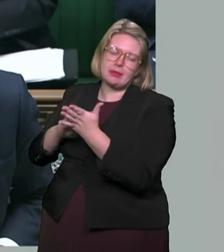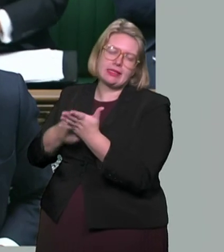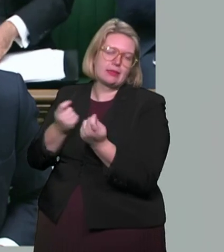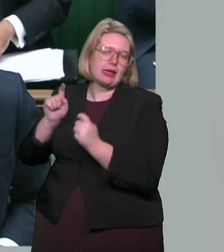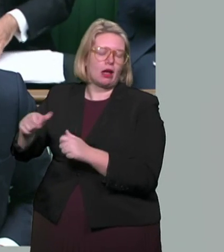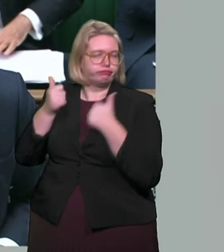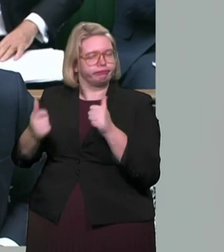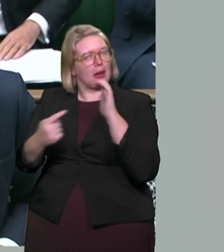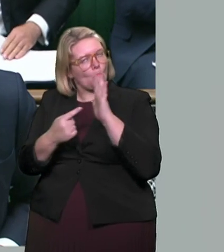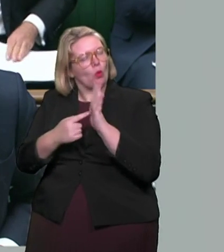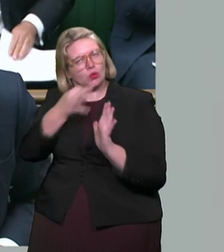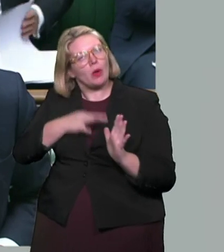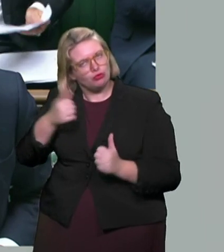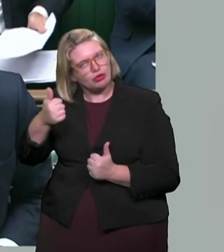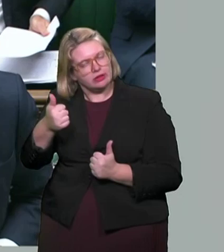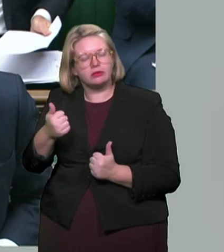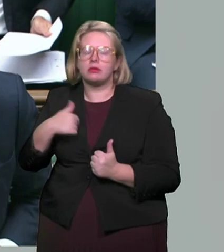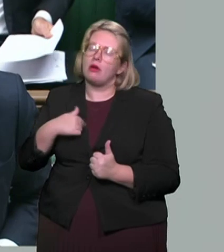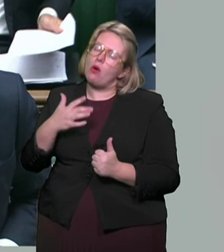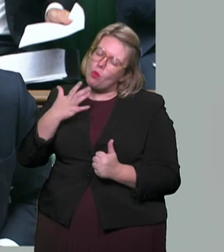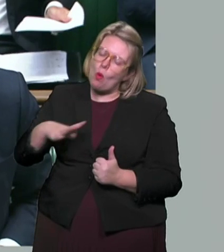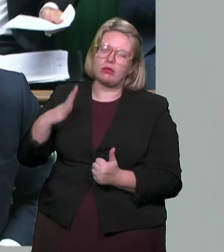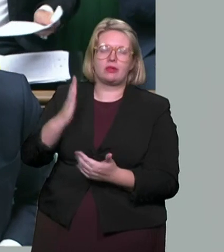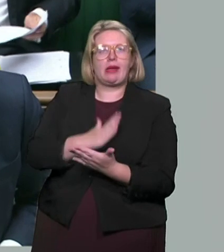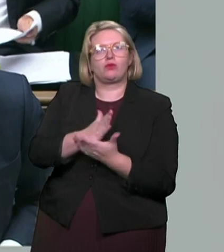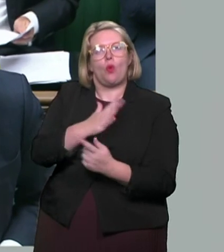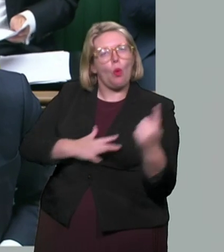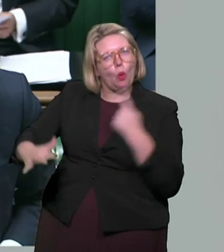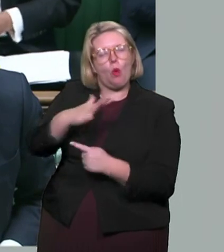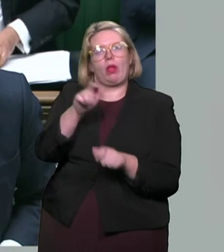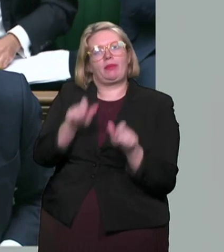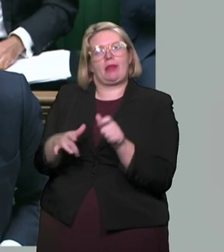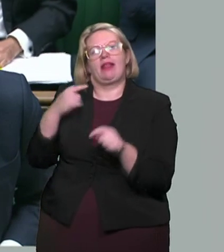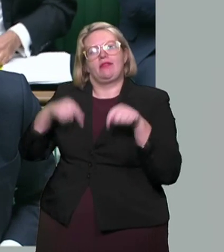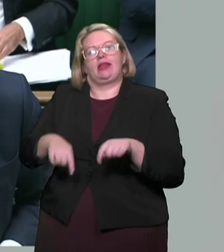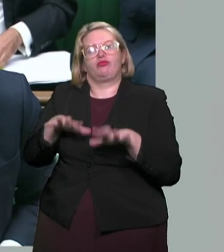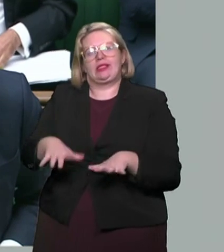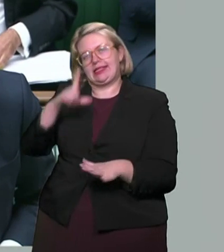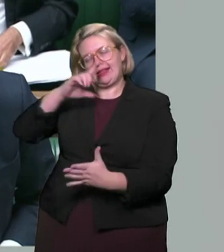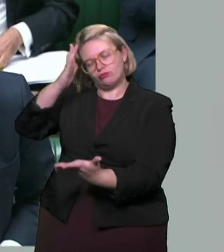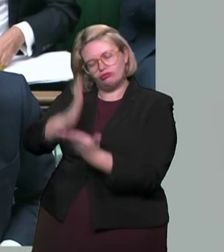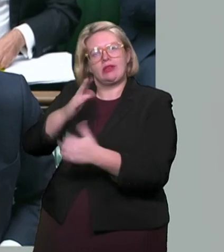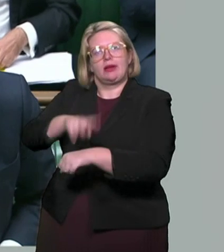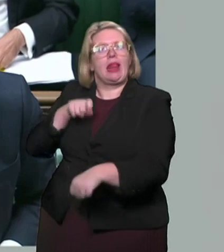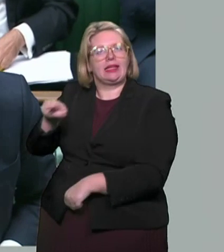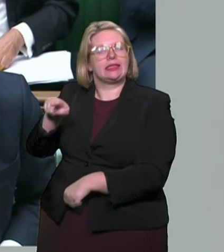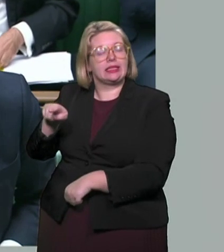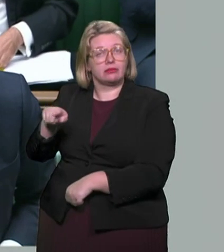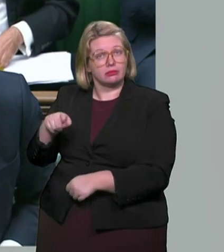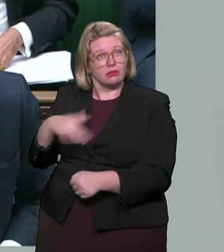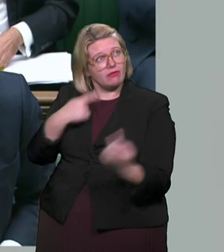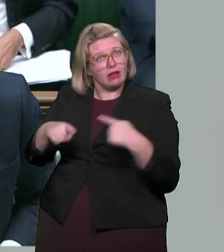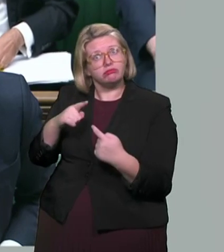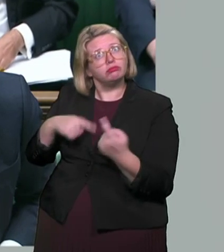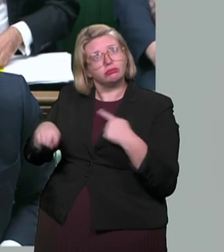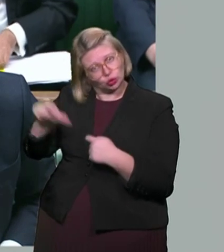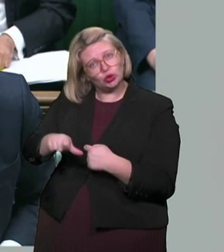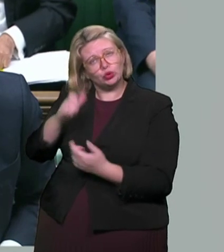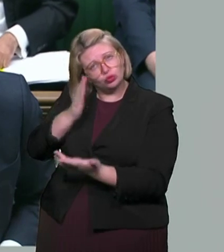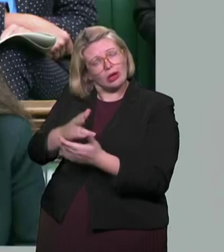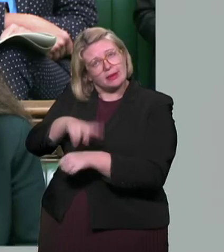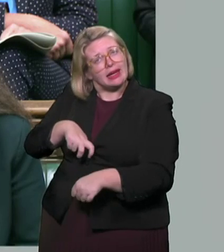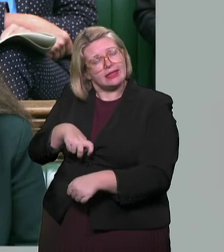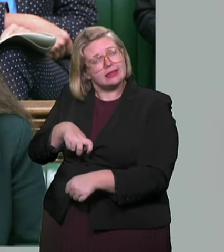I want all people in this country, particularly women, to feel confident in our police force, and I believe that they can and should.